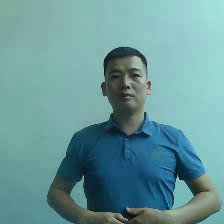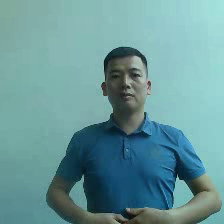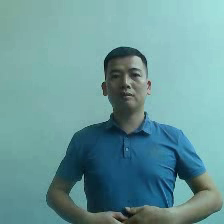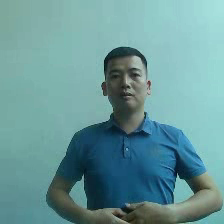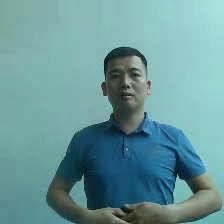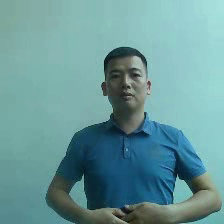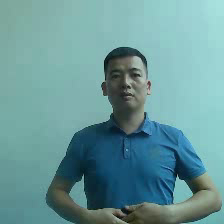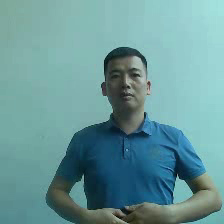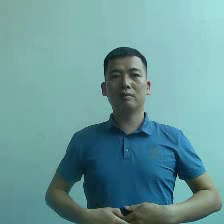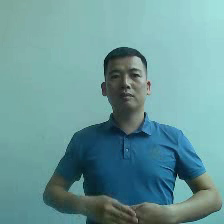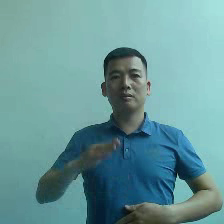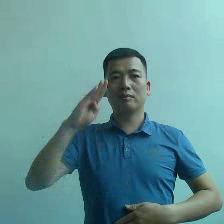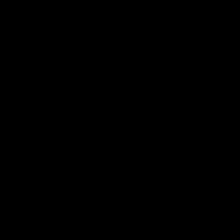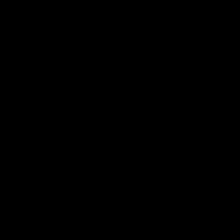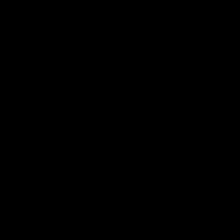Chậm lại